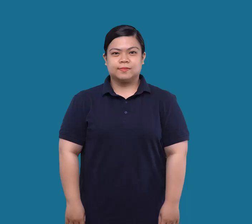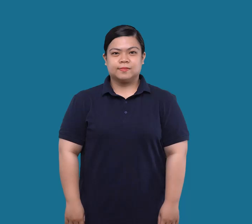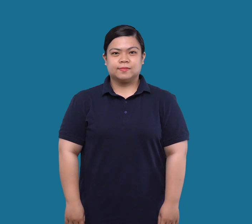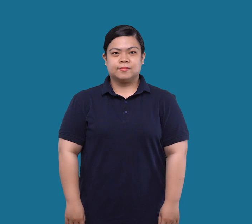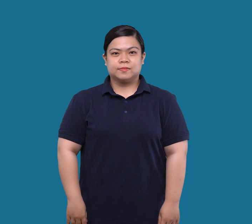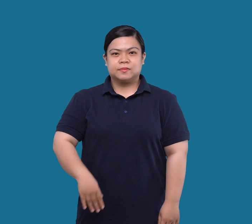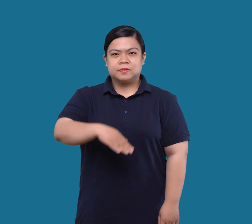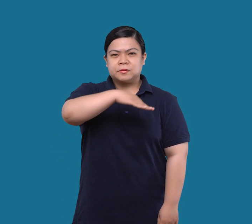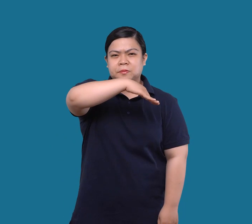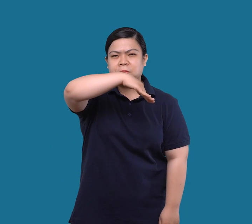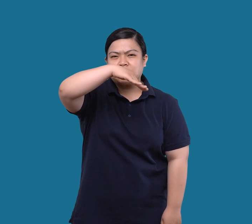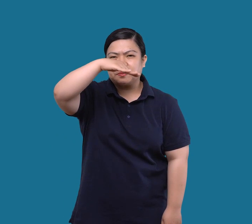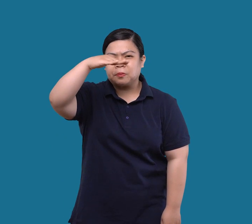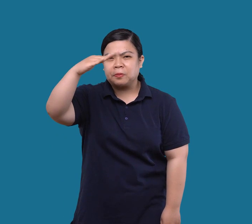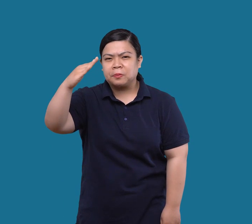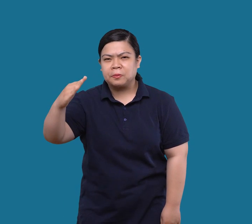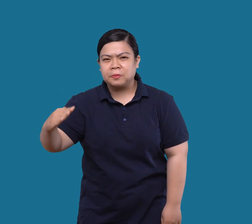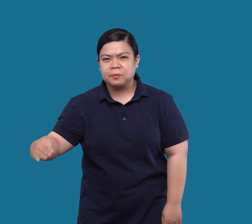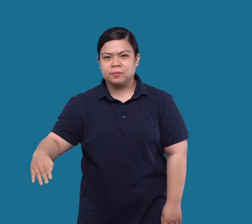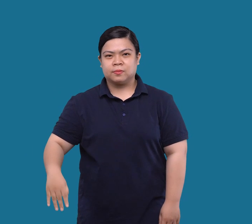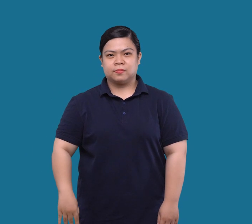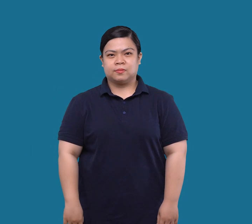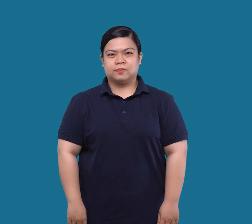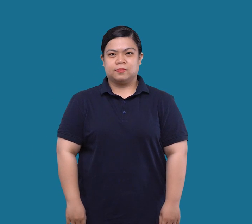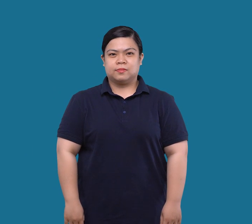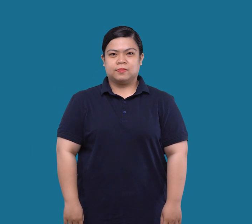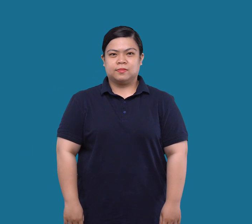núi thấp